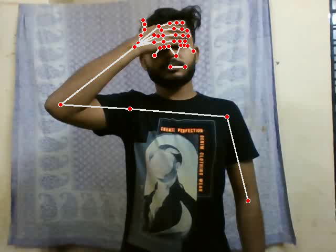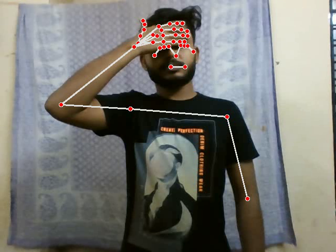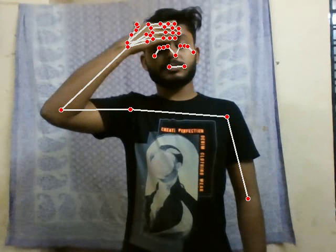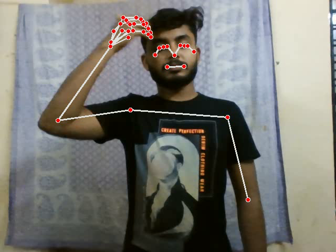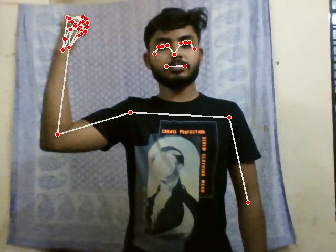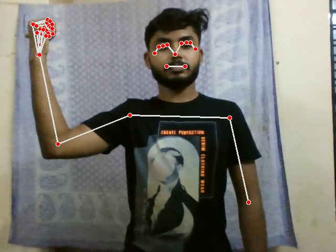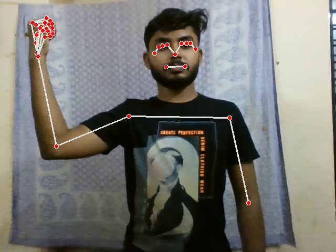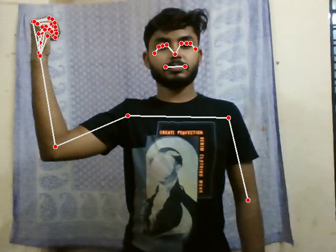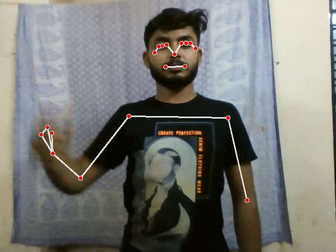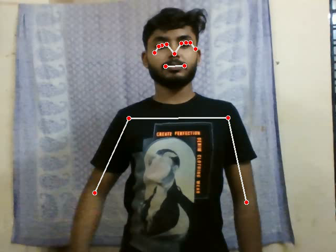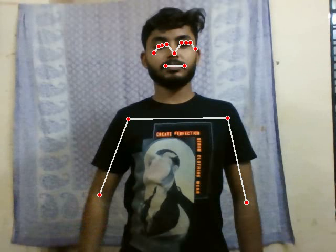forget